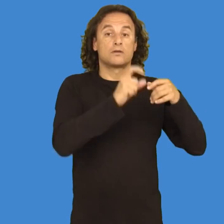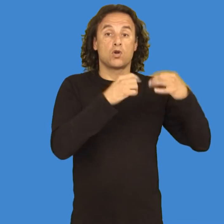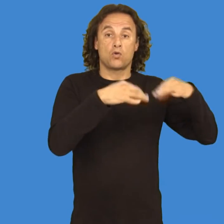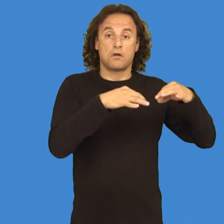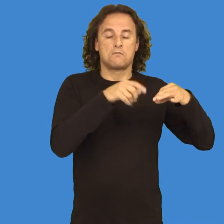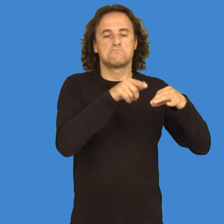normal